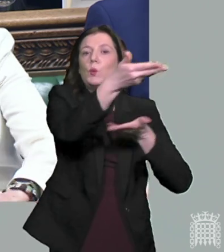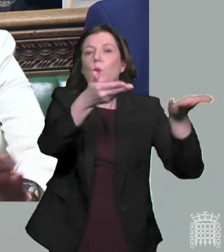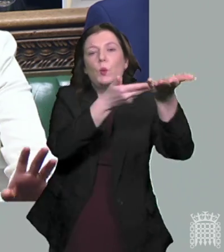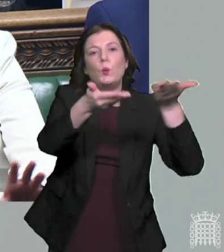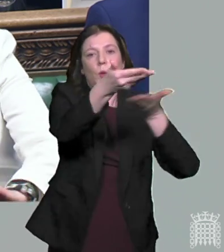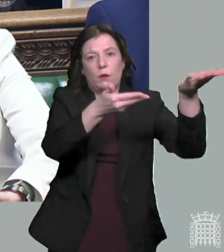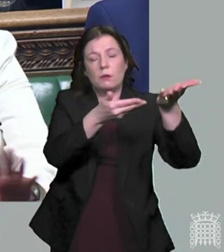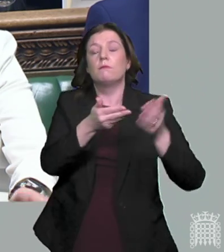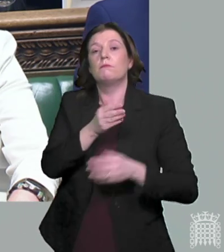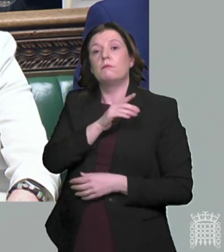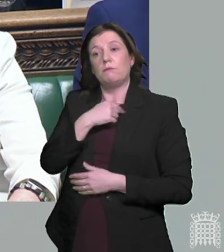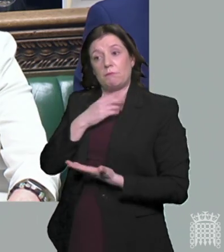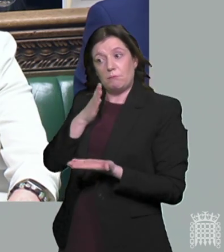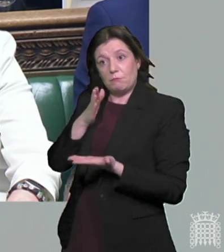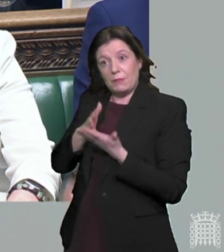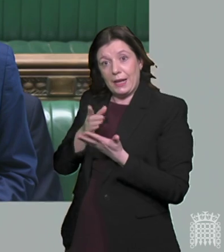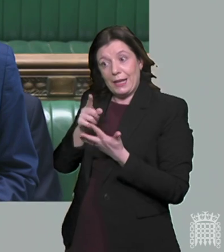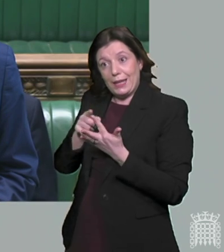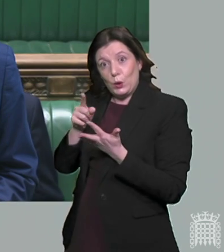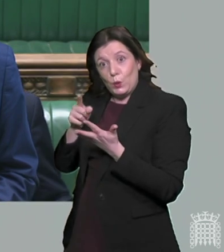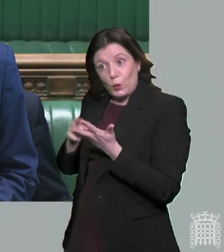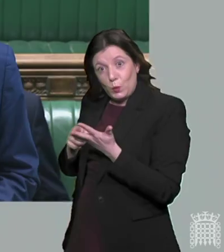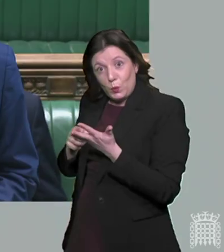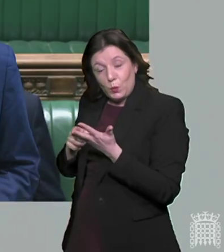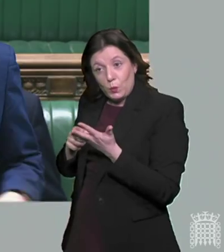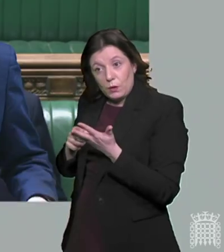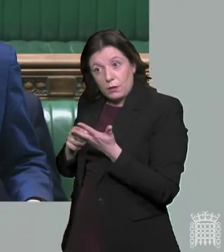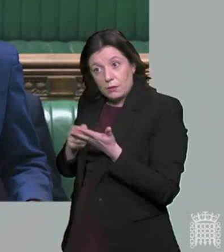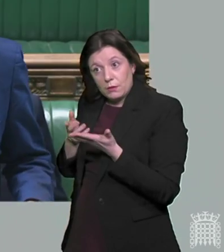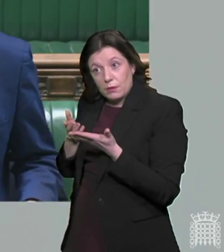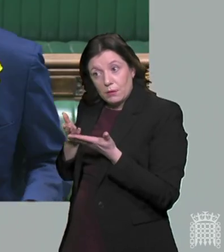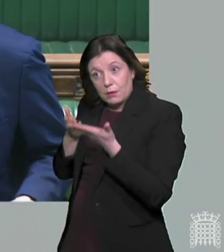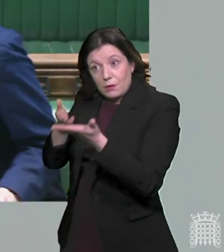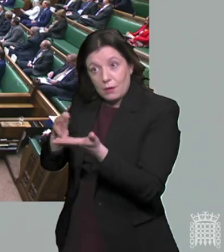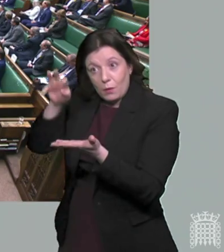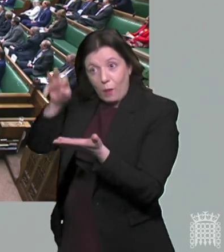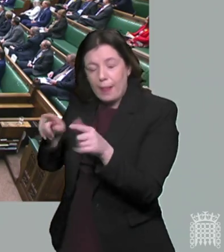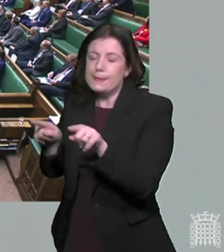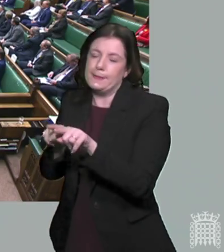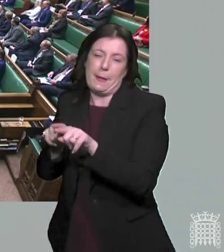I feel quite sure that the EU is not in the business of allowing what she suggests.